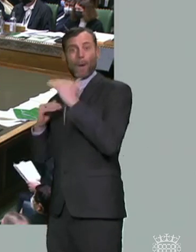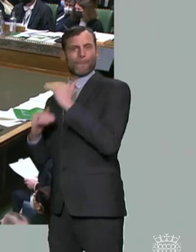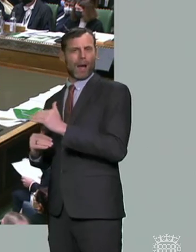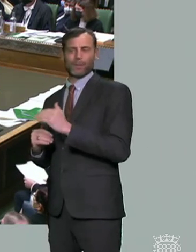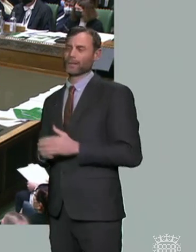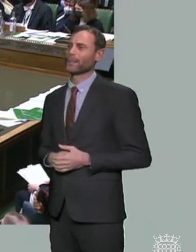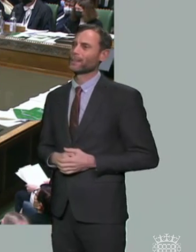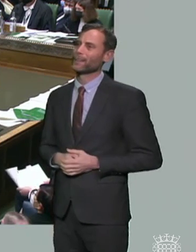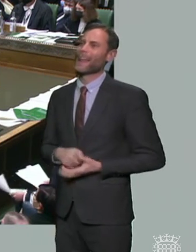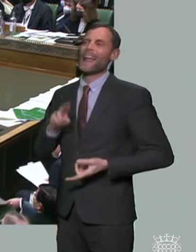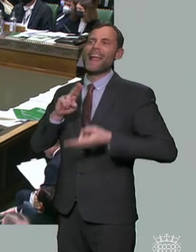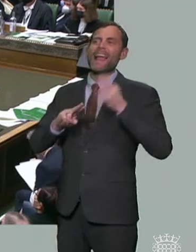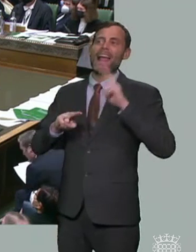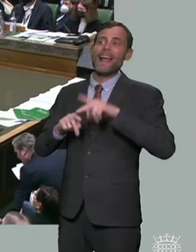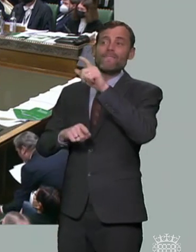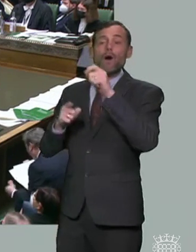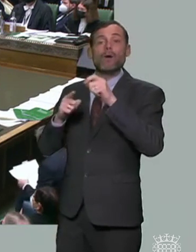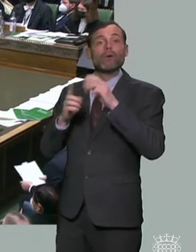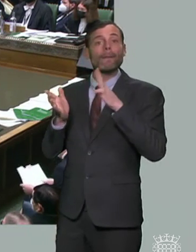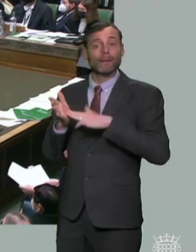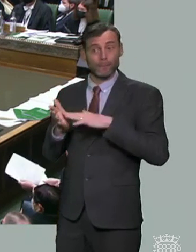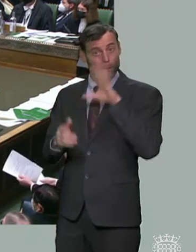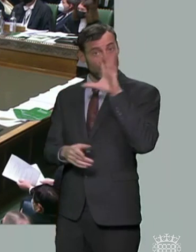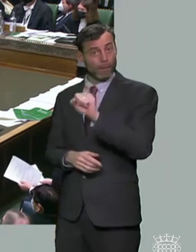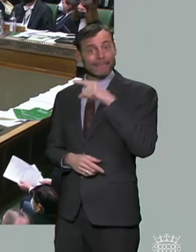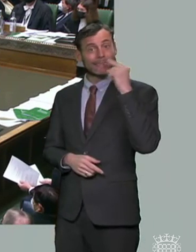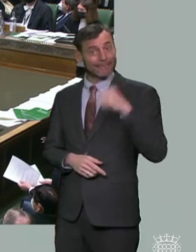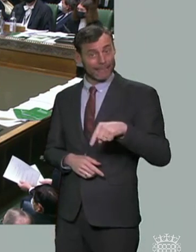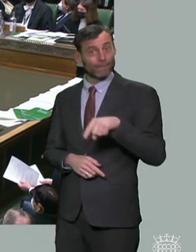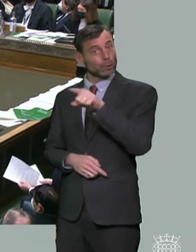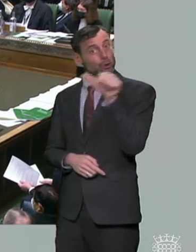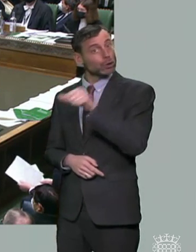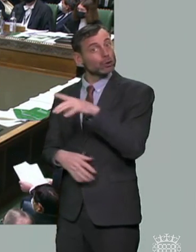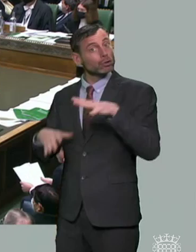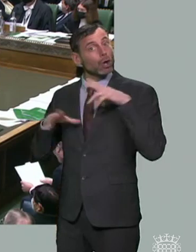Let us be absolutely clear: the right hon.